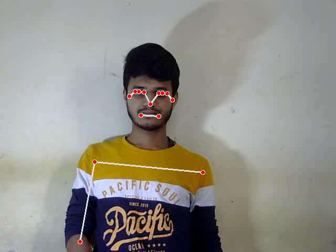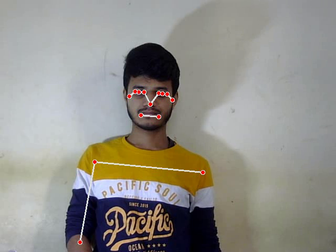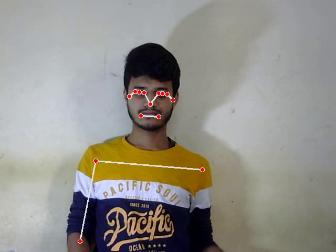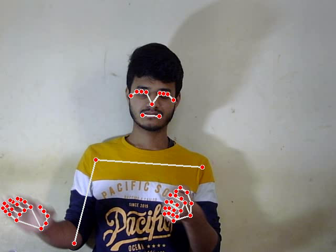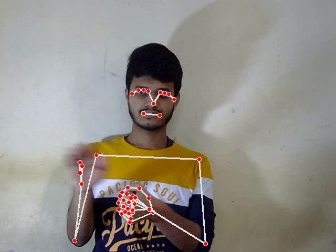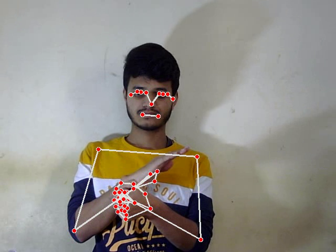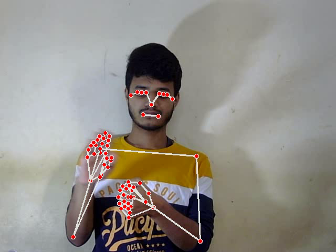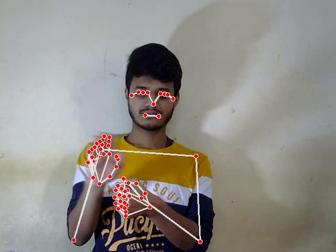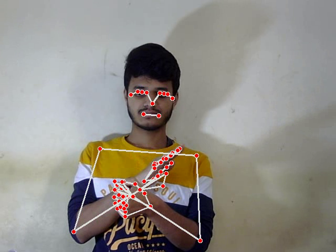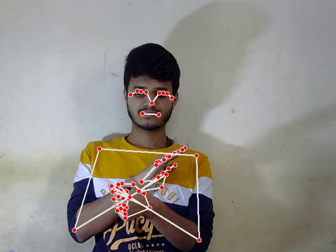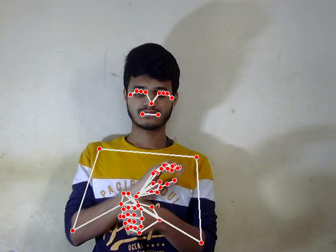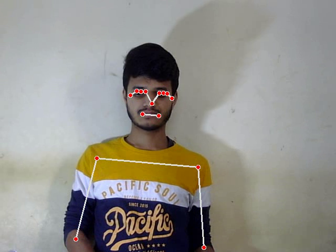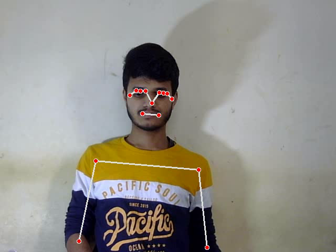busy